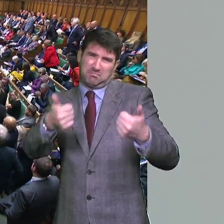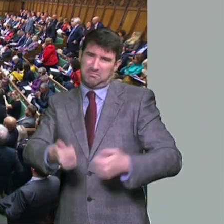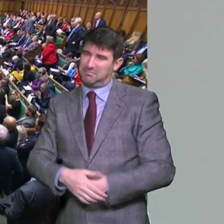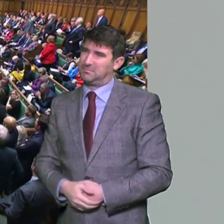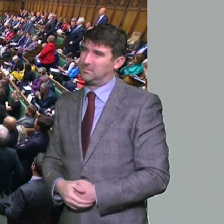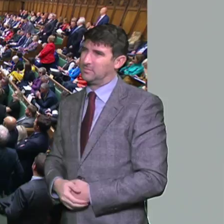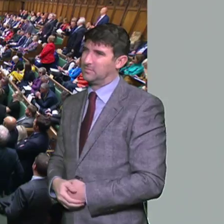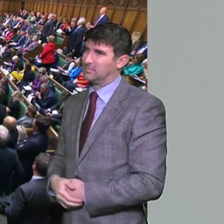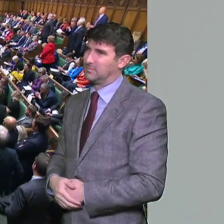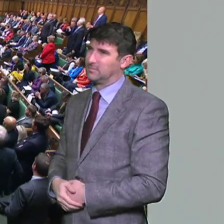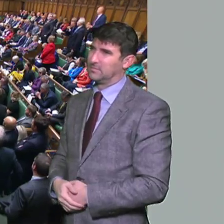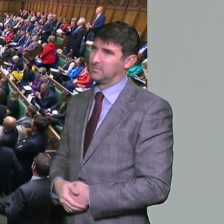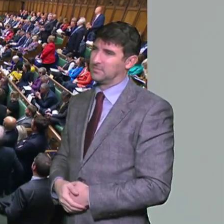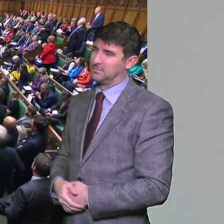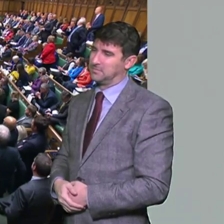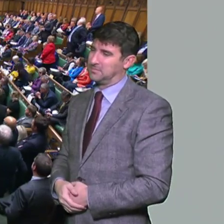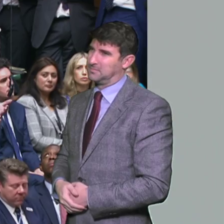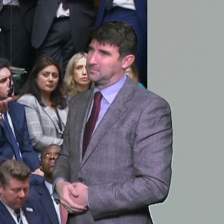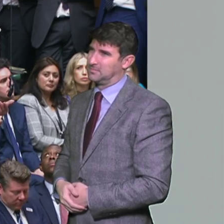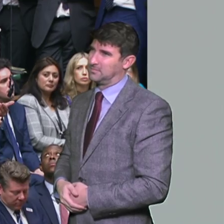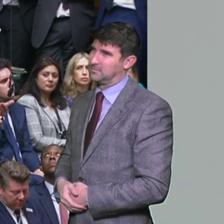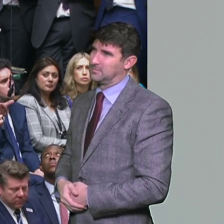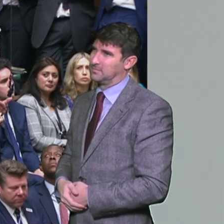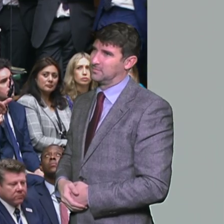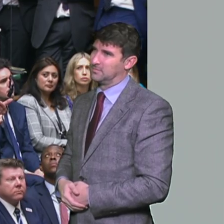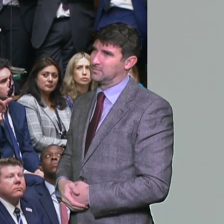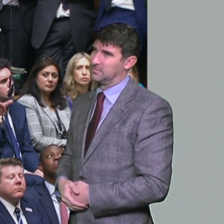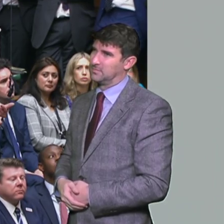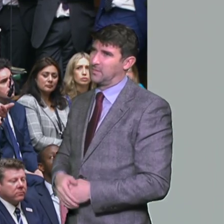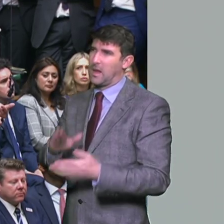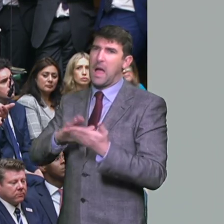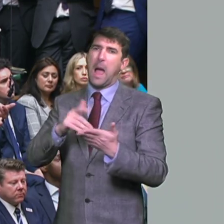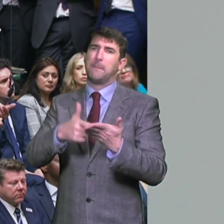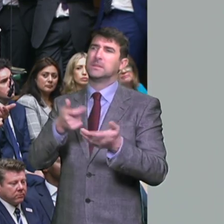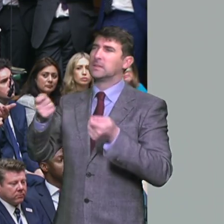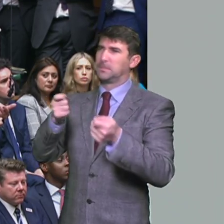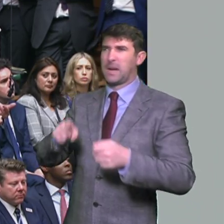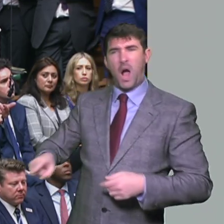Mr Speaker, you will know that I fought hard to bring back Boris.